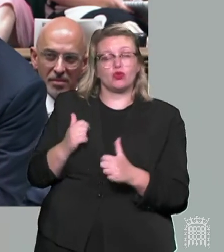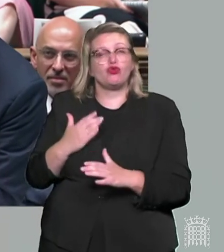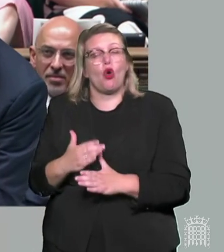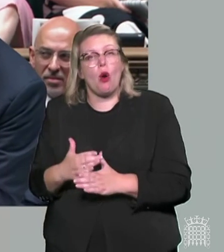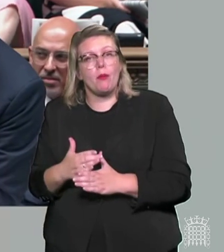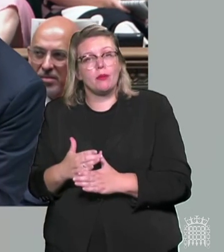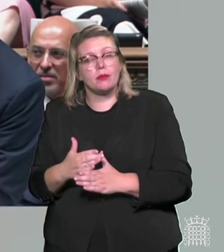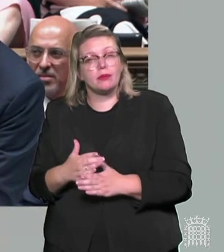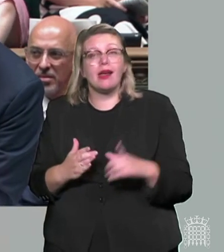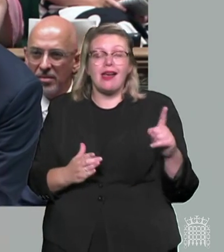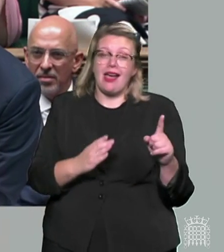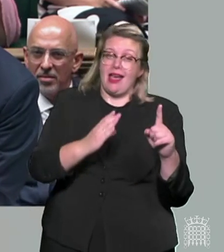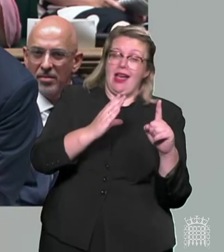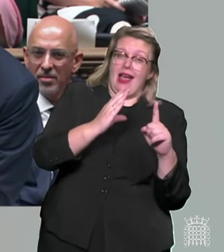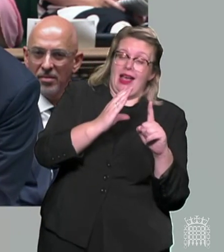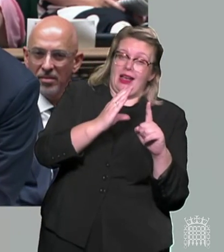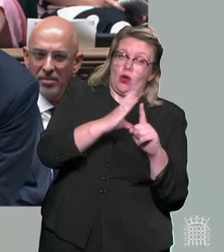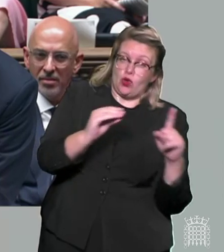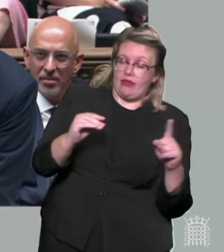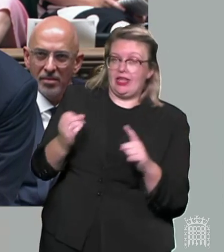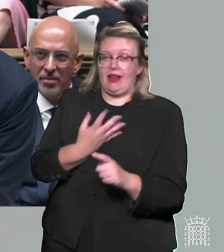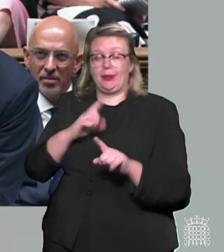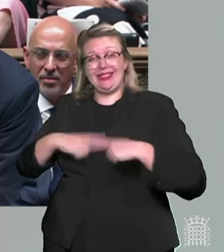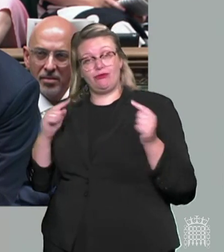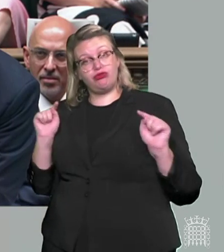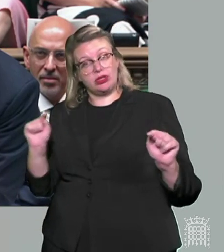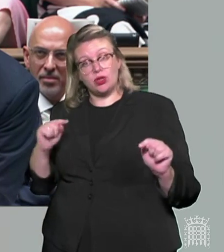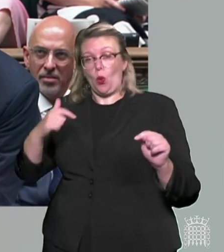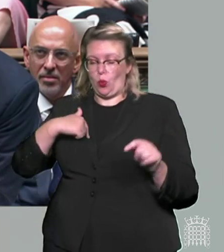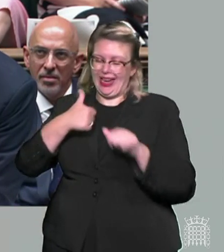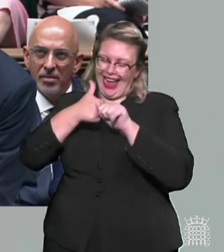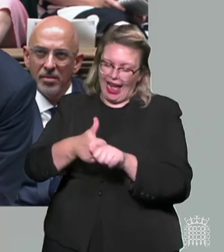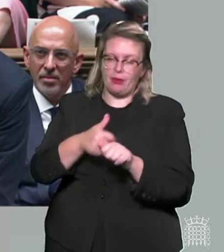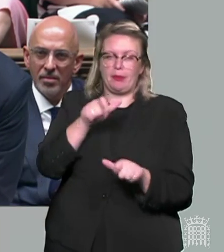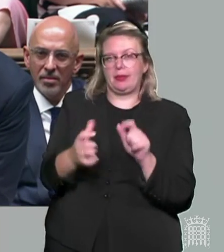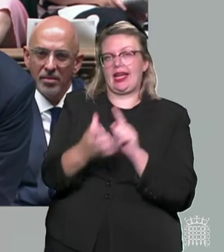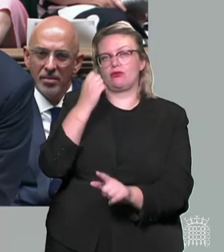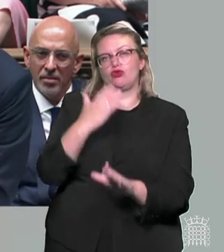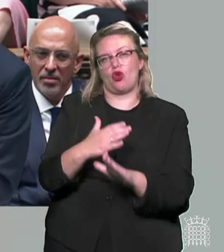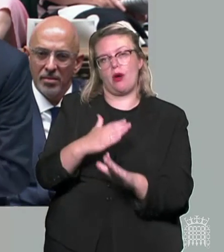The difference between Labour Members and us is that we get people into high-wage, high-skill jobs.